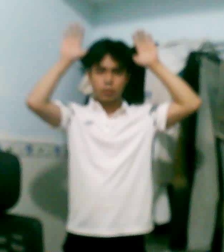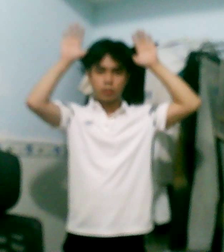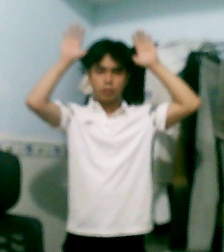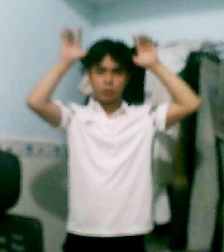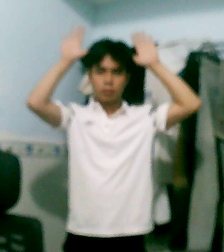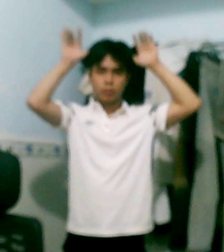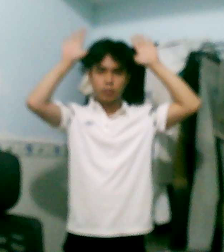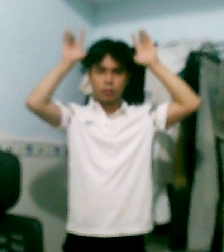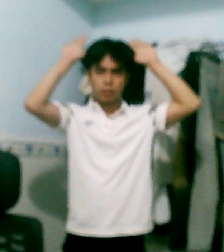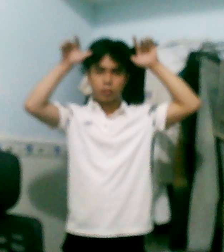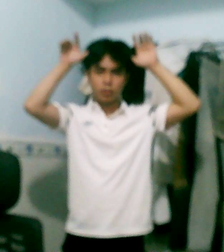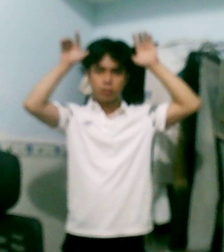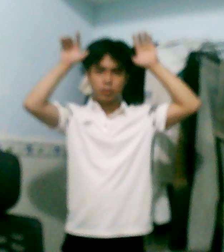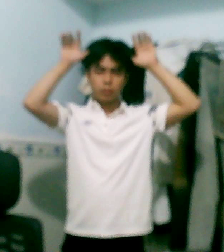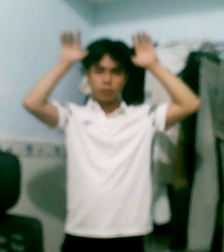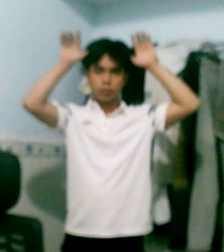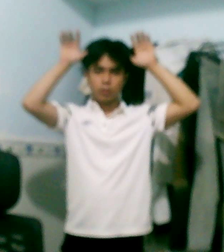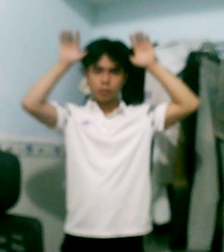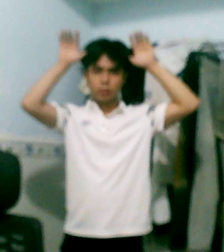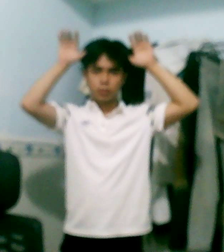cho